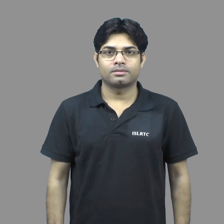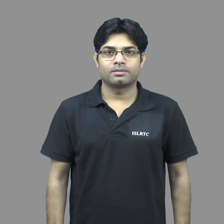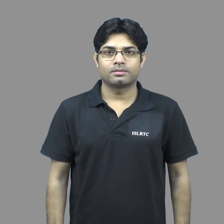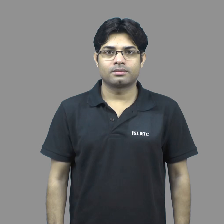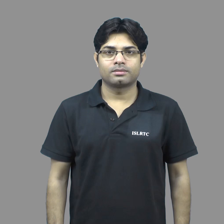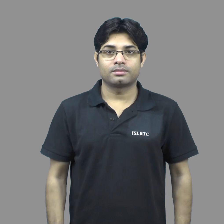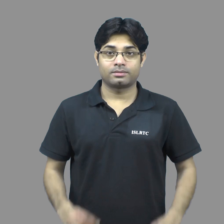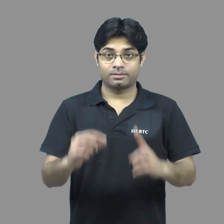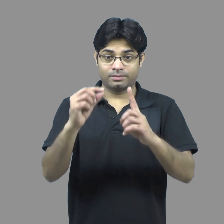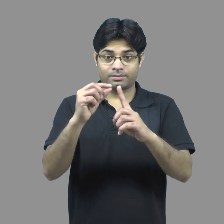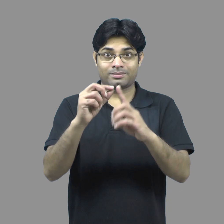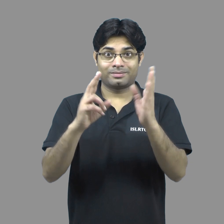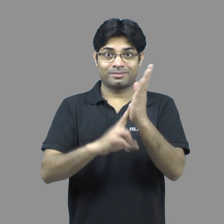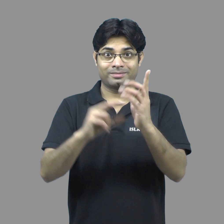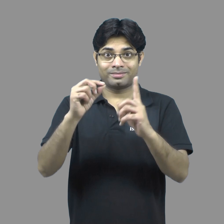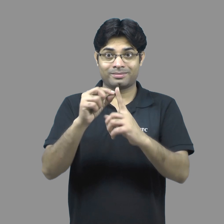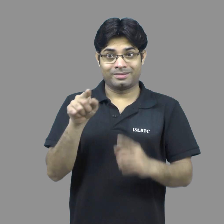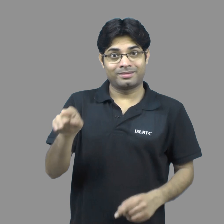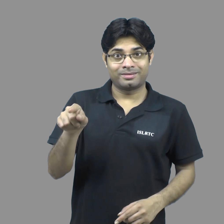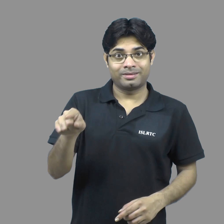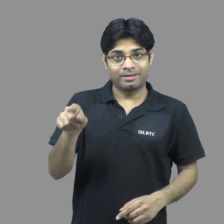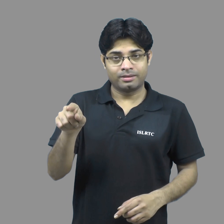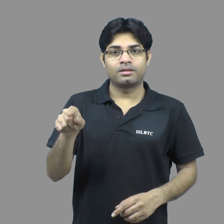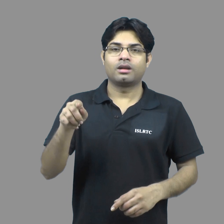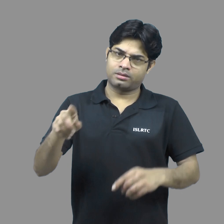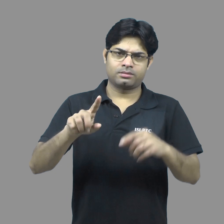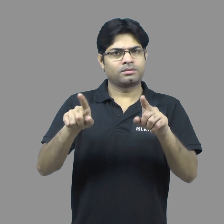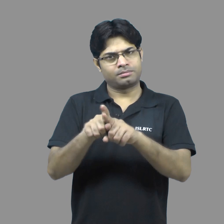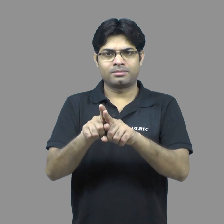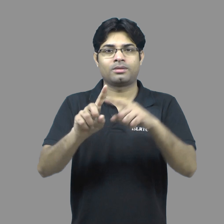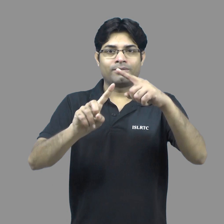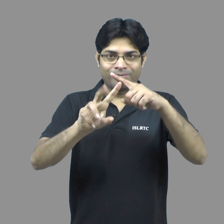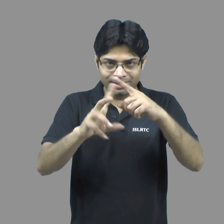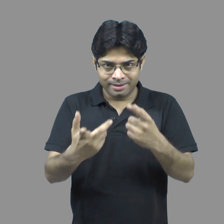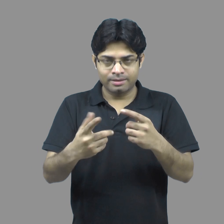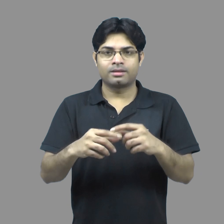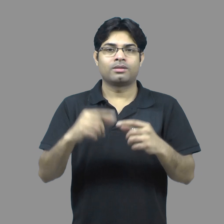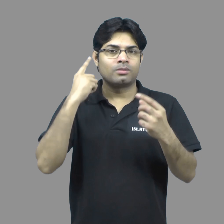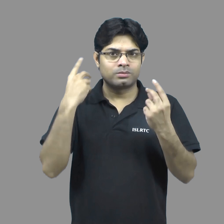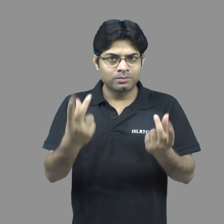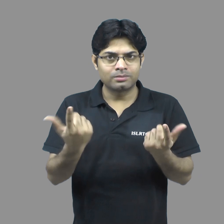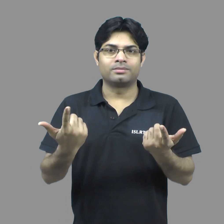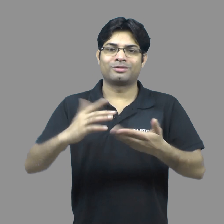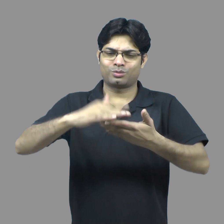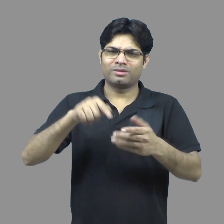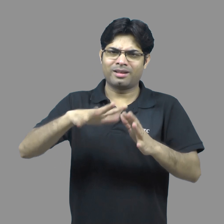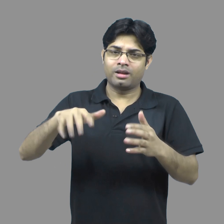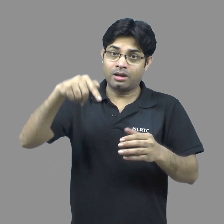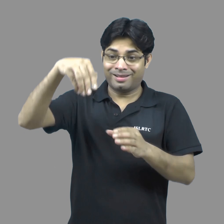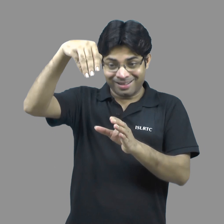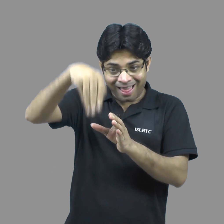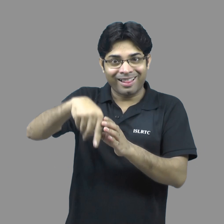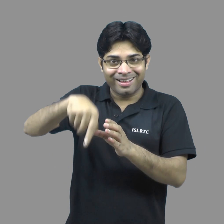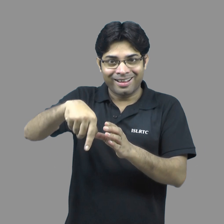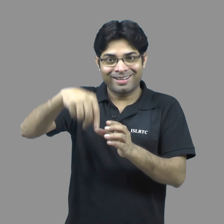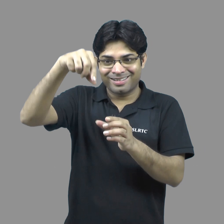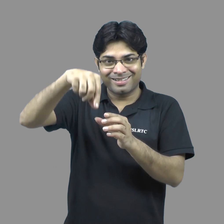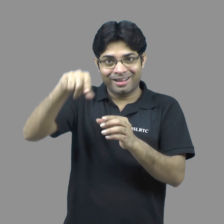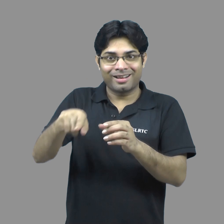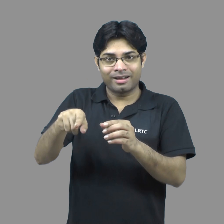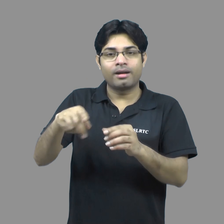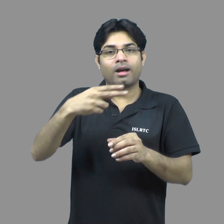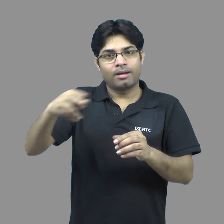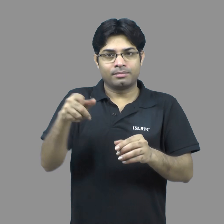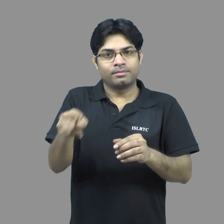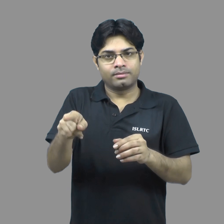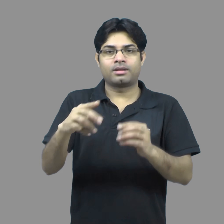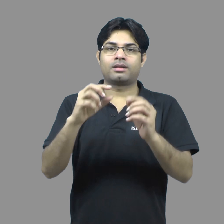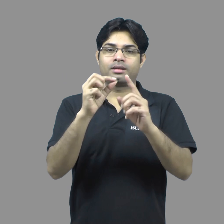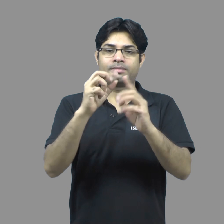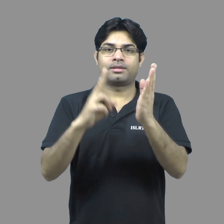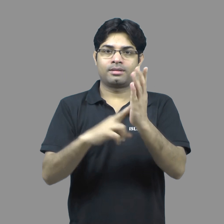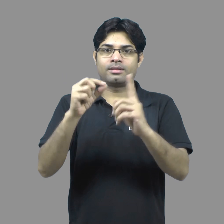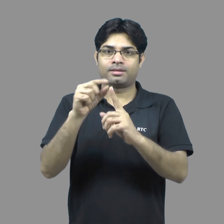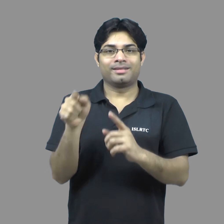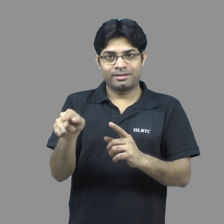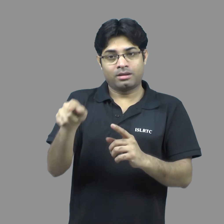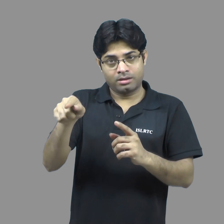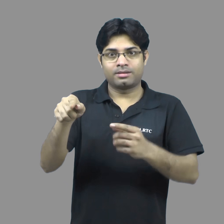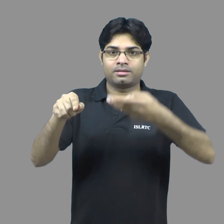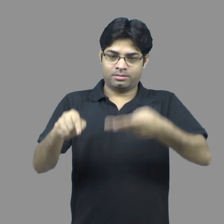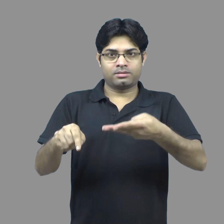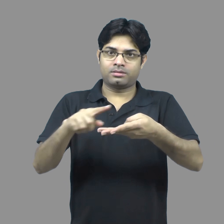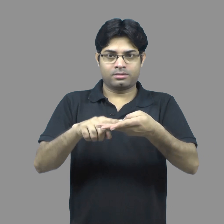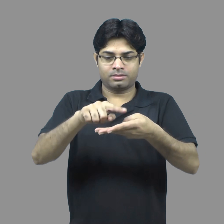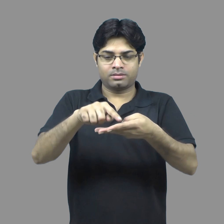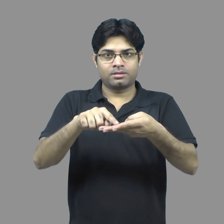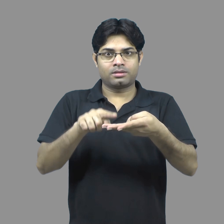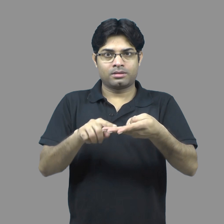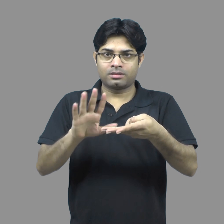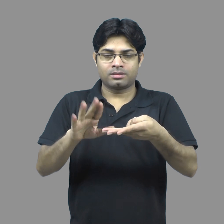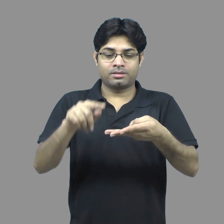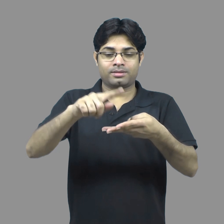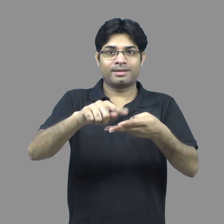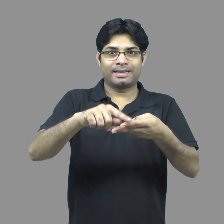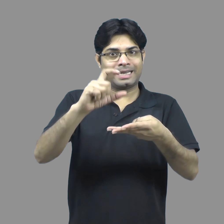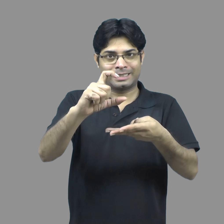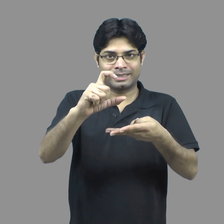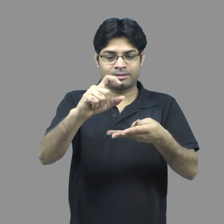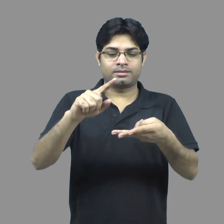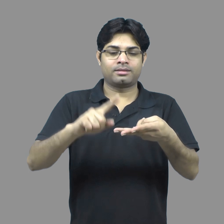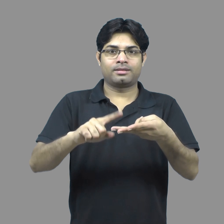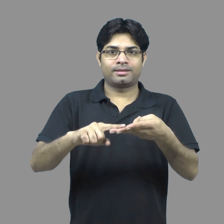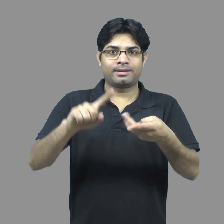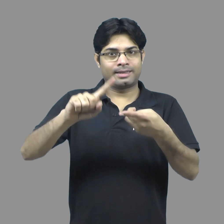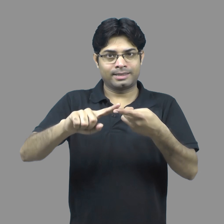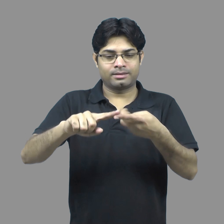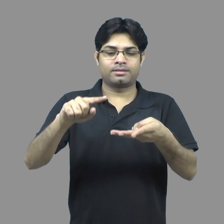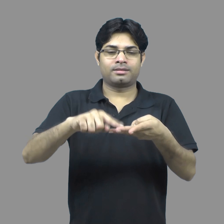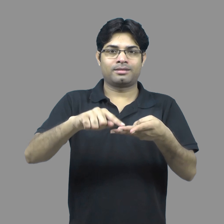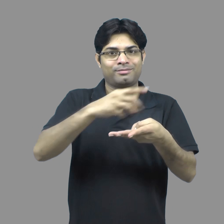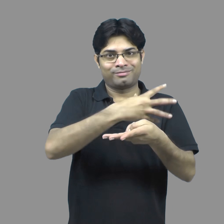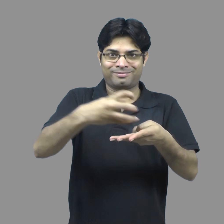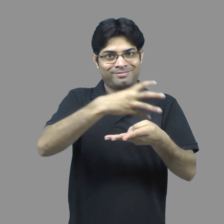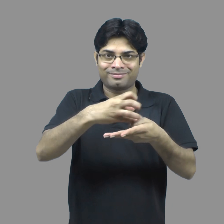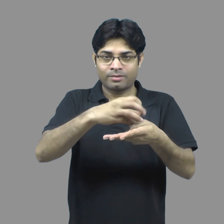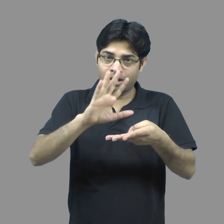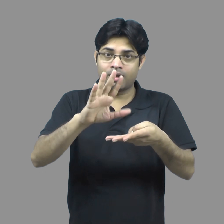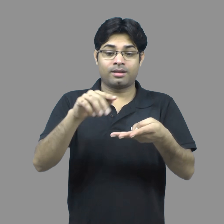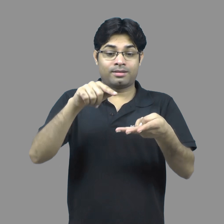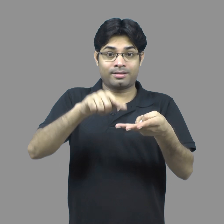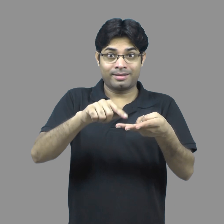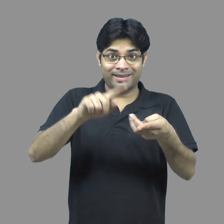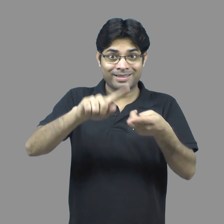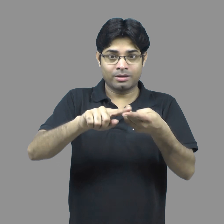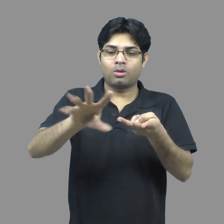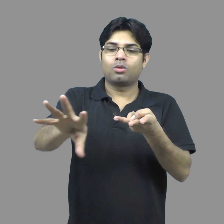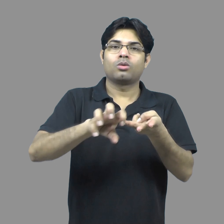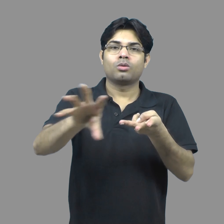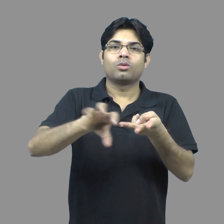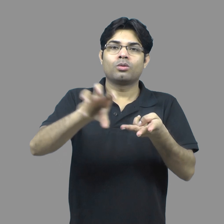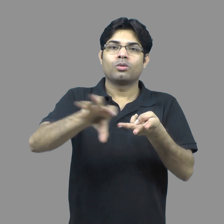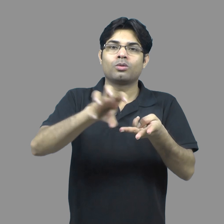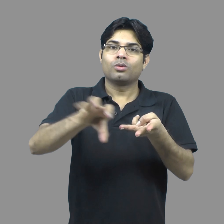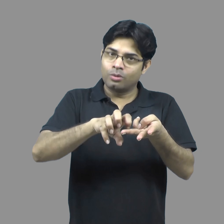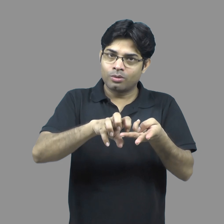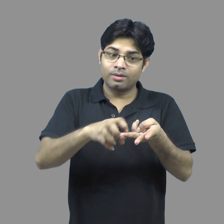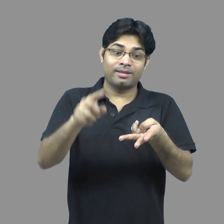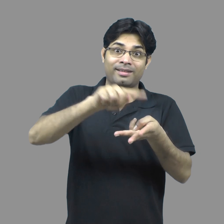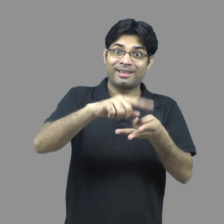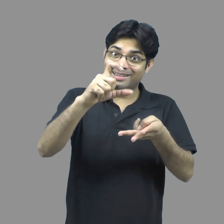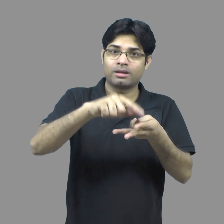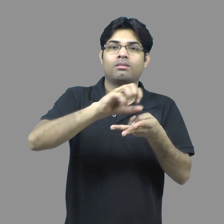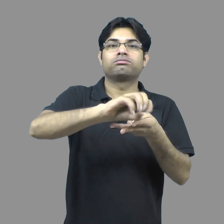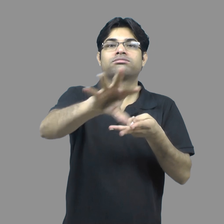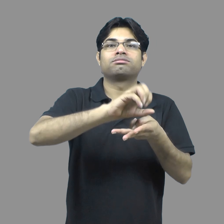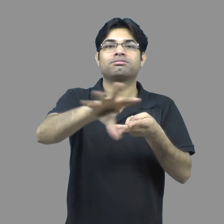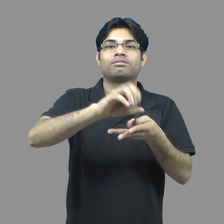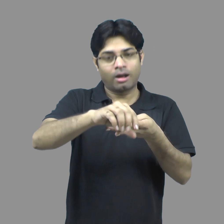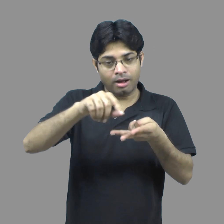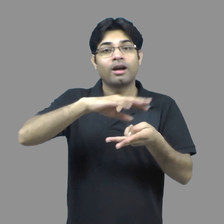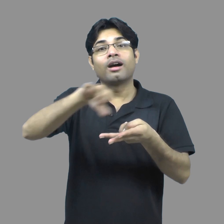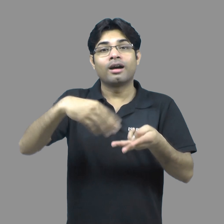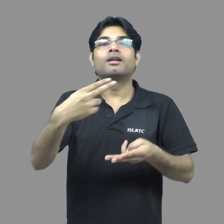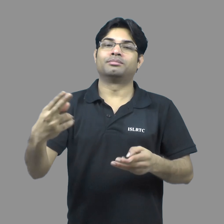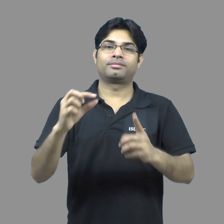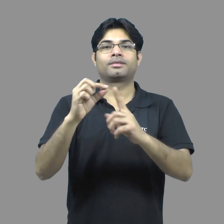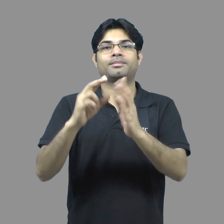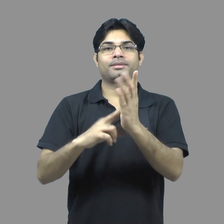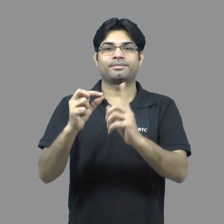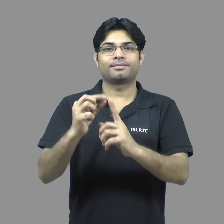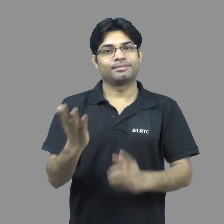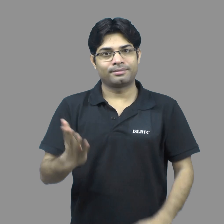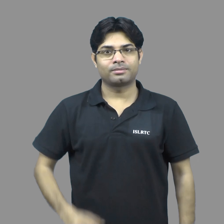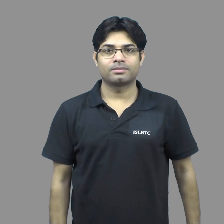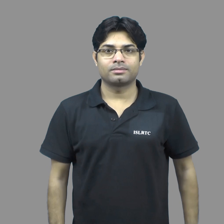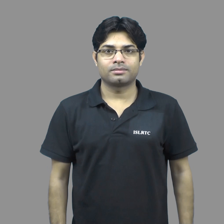Pnp Transistor